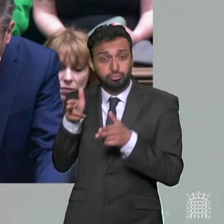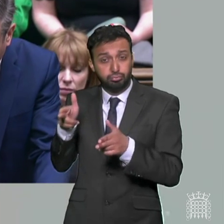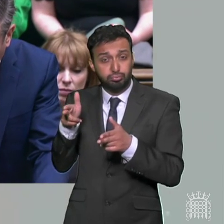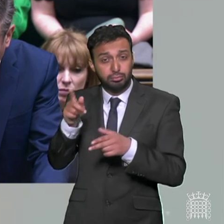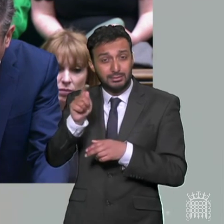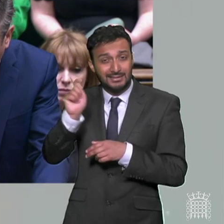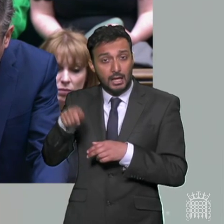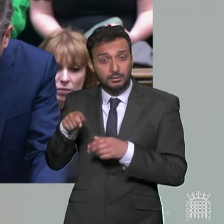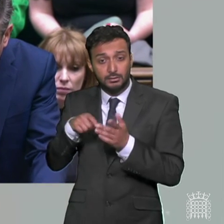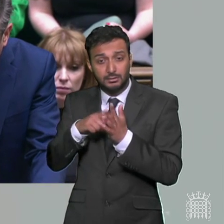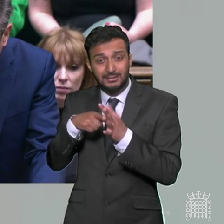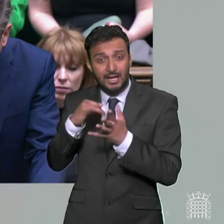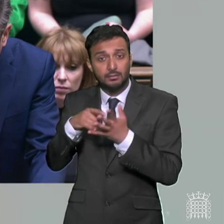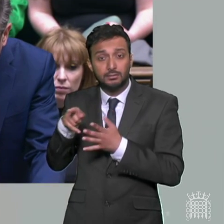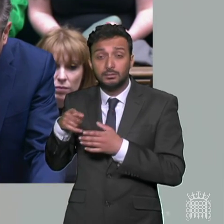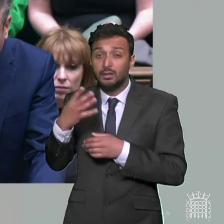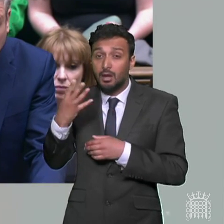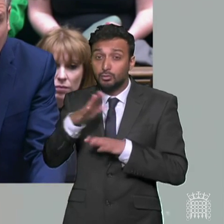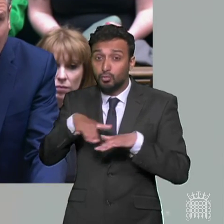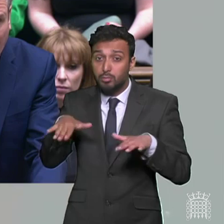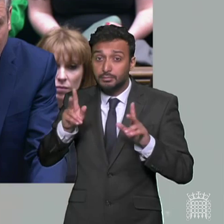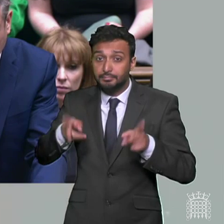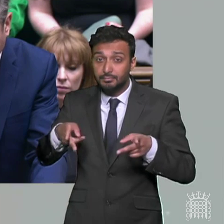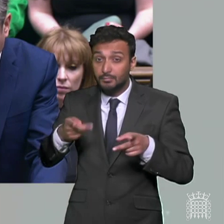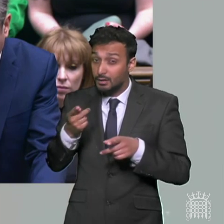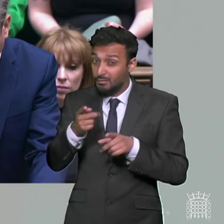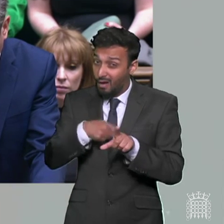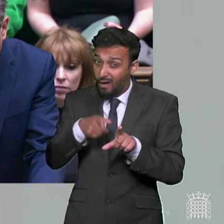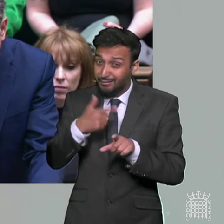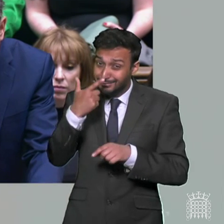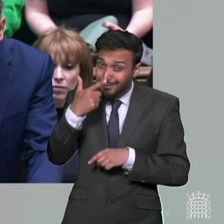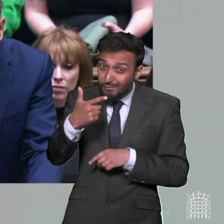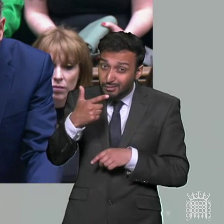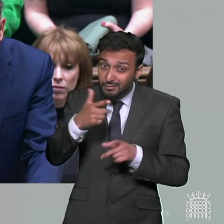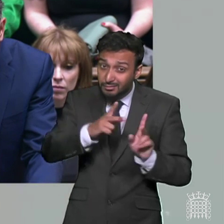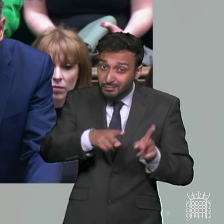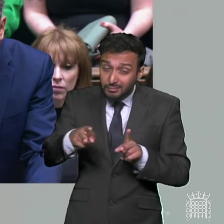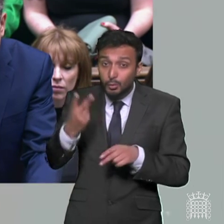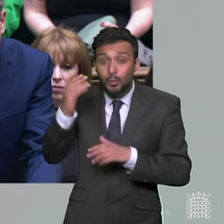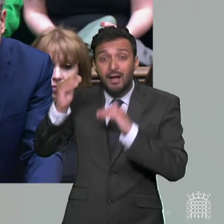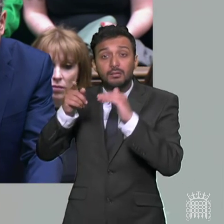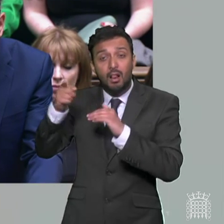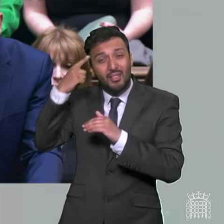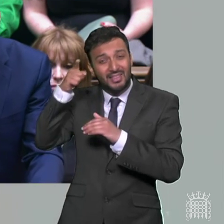Nineteen children have died, some as young as seven, as well as two adults believed to be teachers.